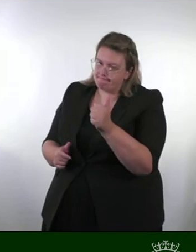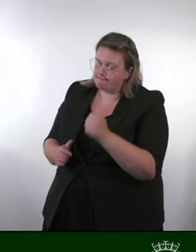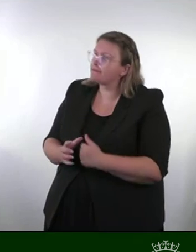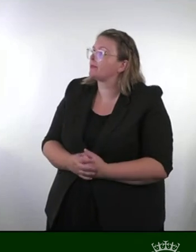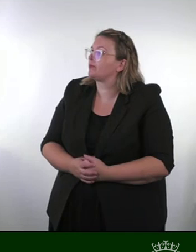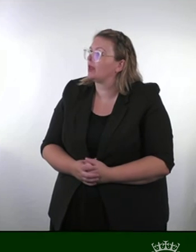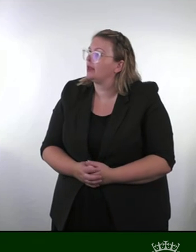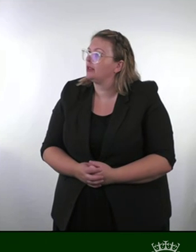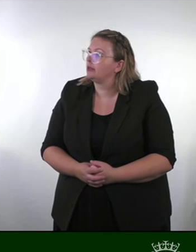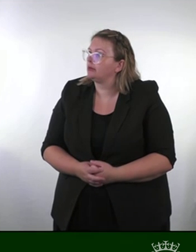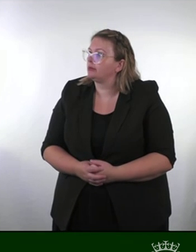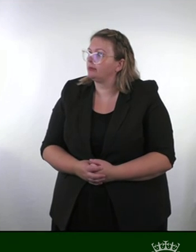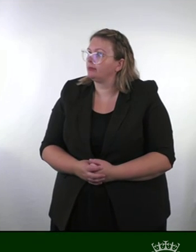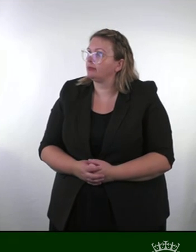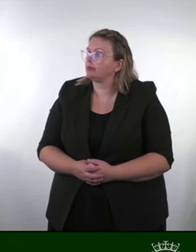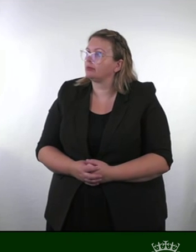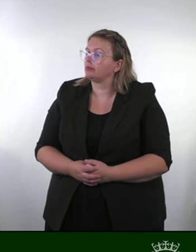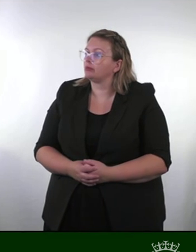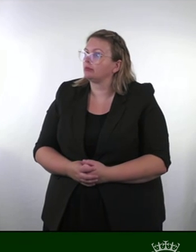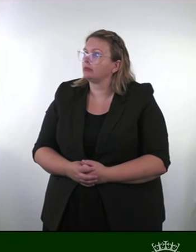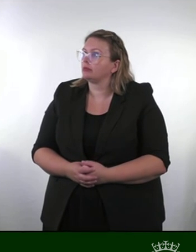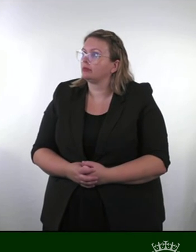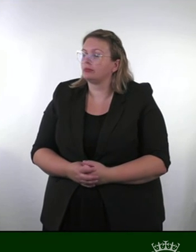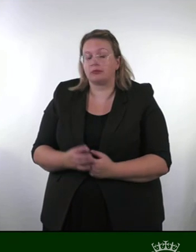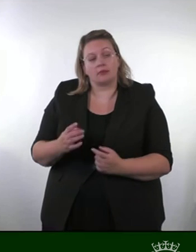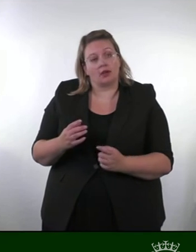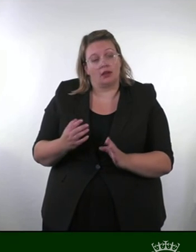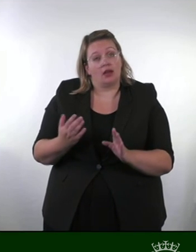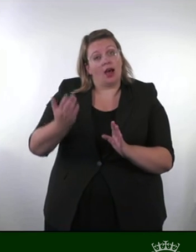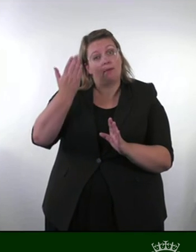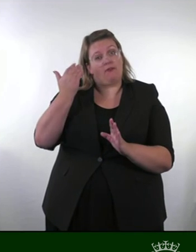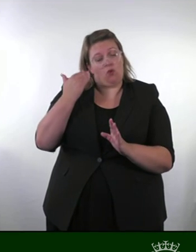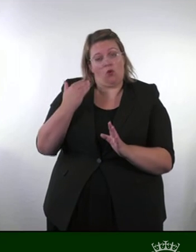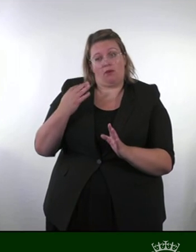Before being elected to represent Blyth Valley last year, I worked in mental health.